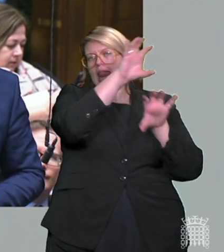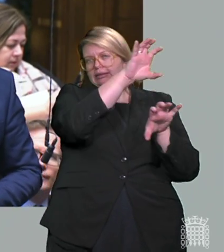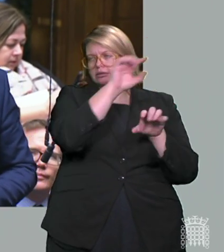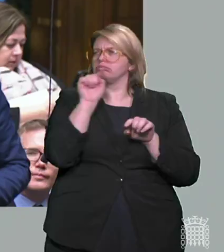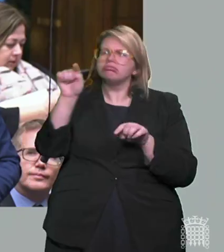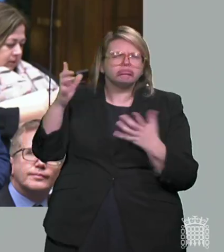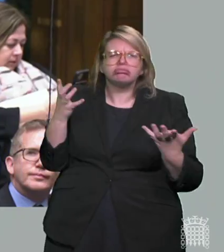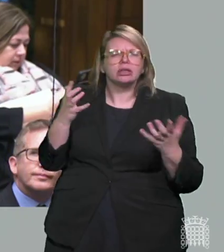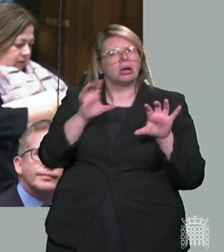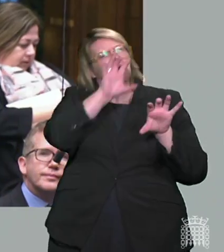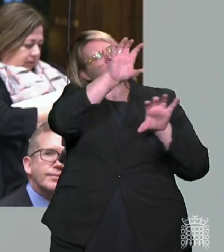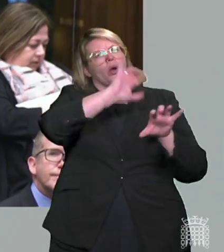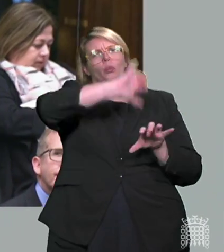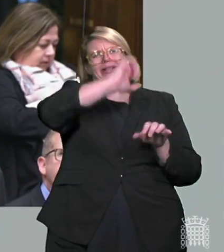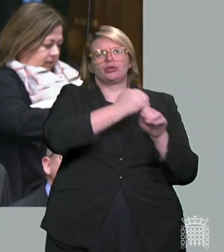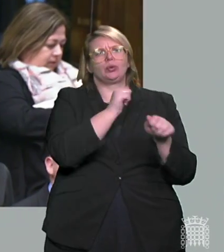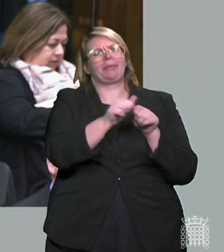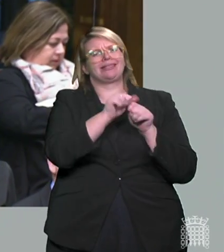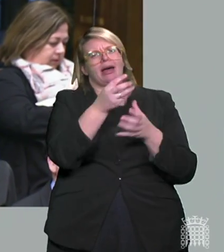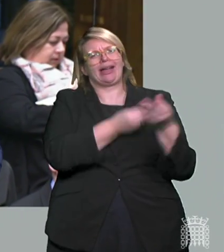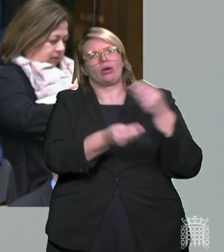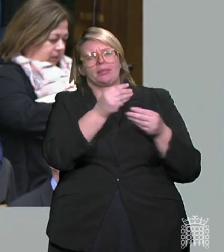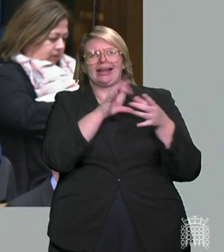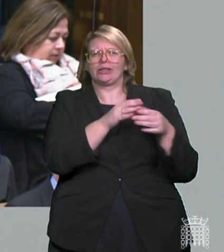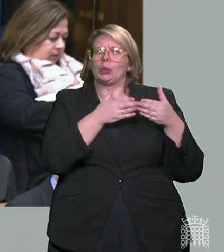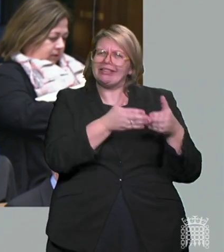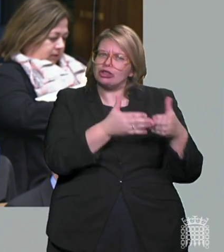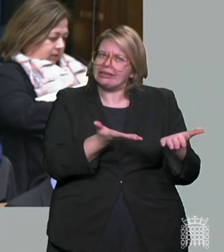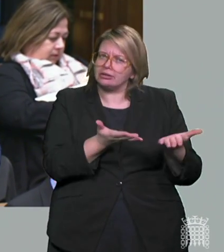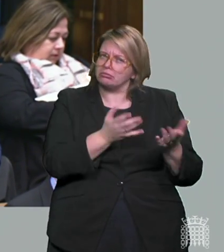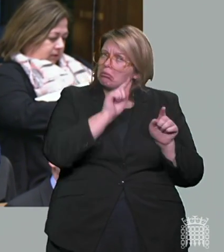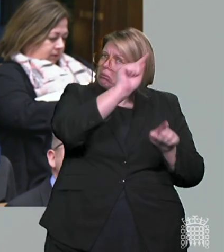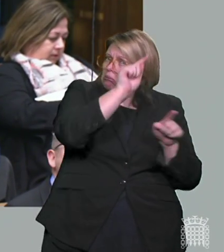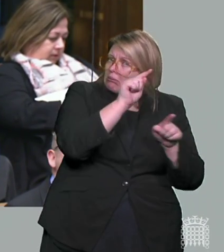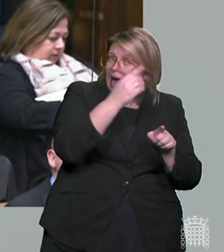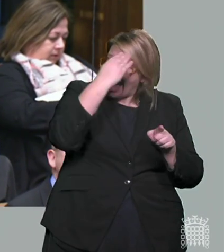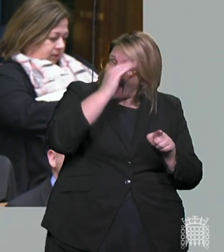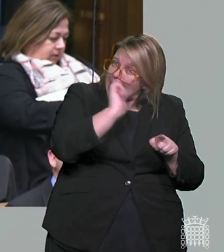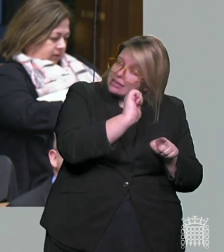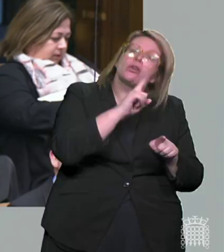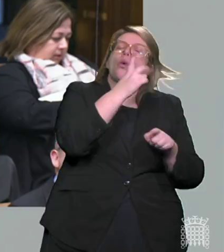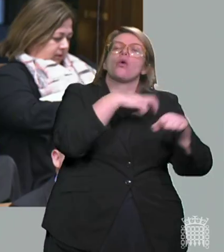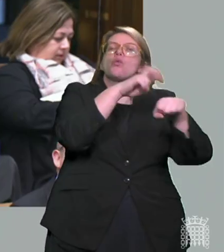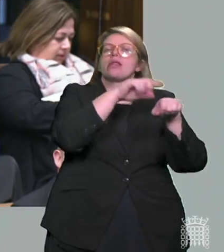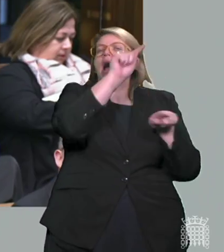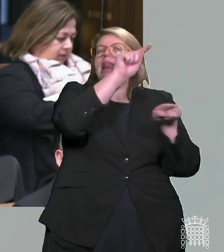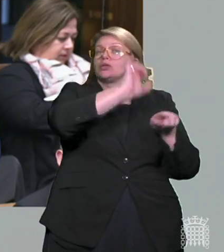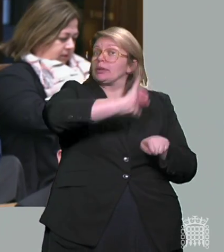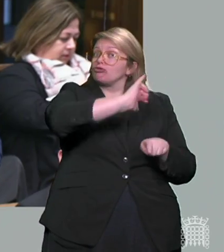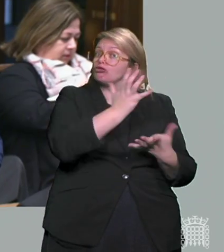Which does he think is delivering better economically and for fisheries in Ireland: the devolved version or the independent version?